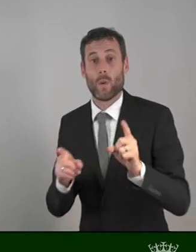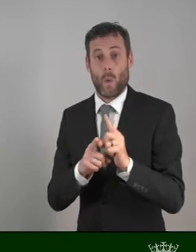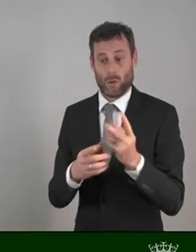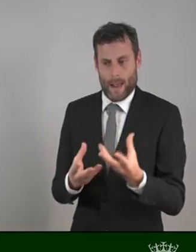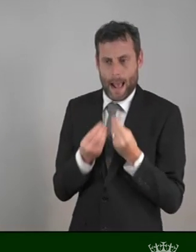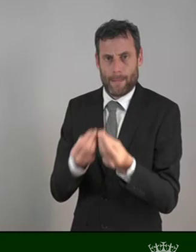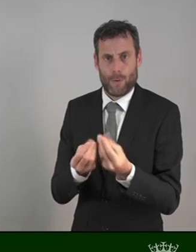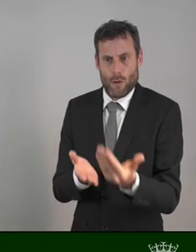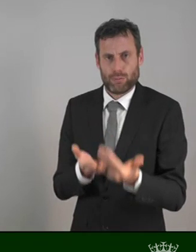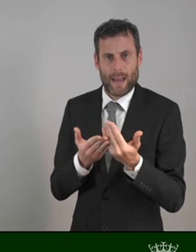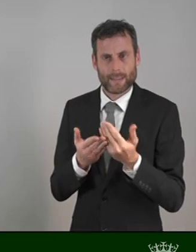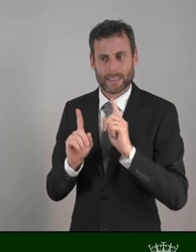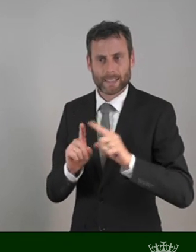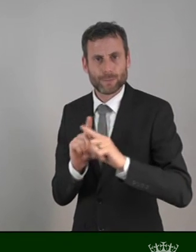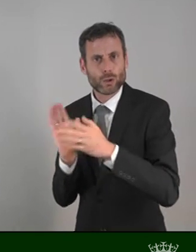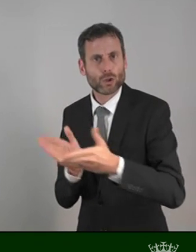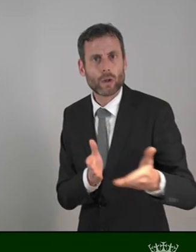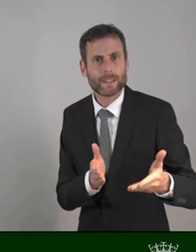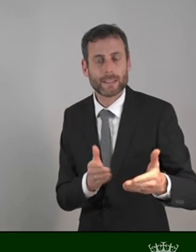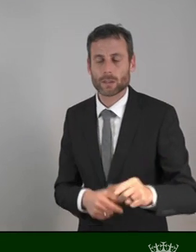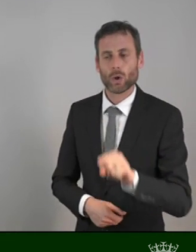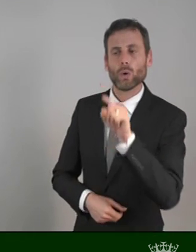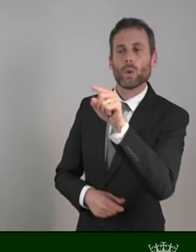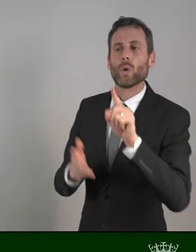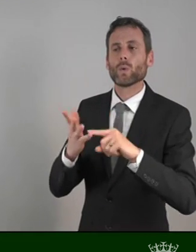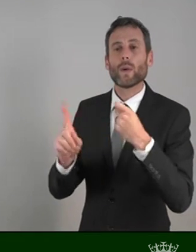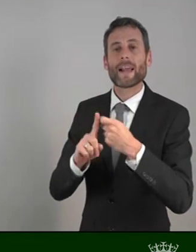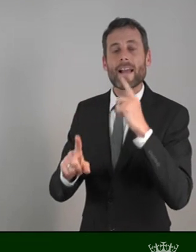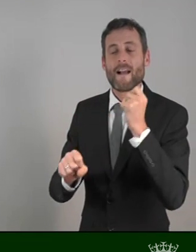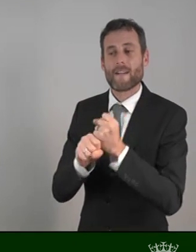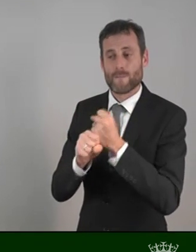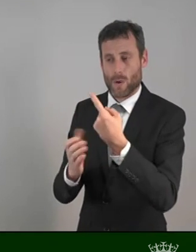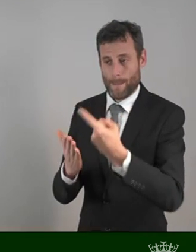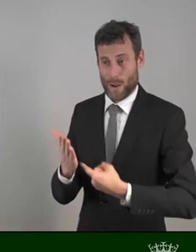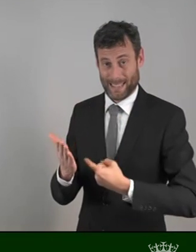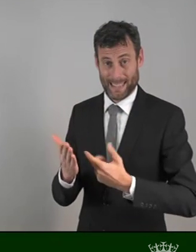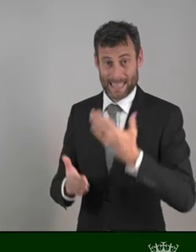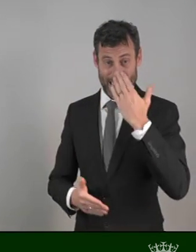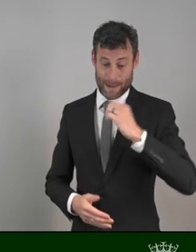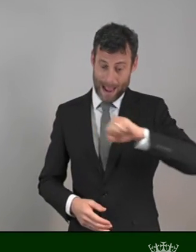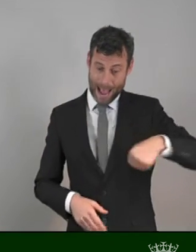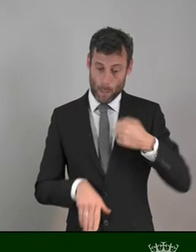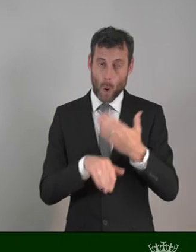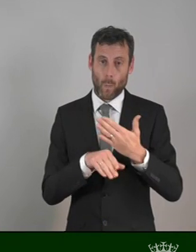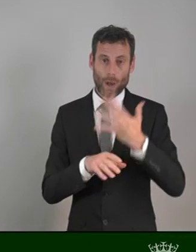The UK Government’s policies threaten to plunge our working-age population into decline.